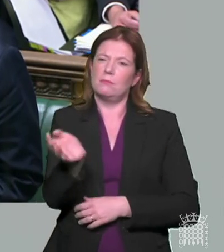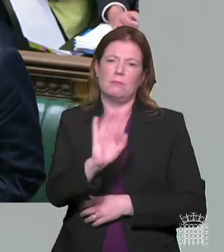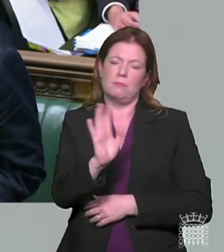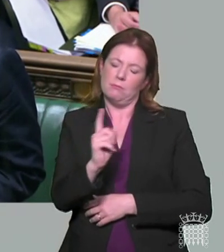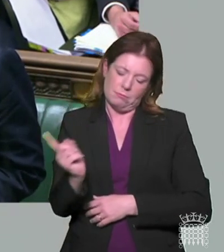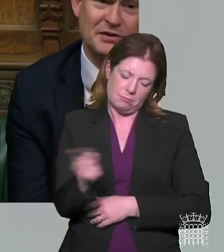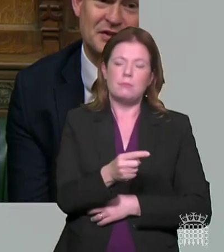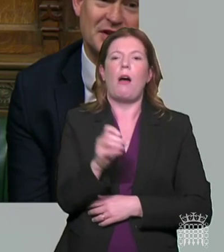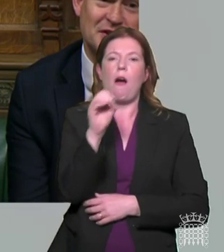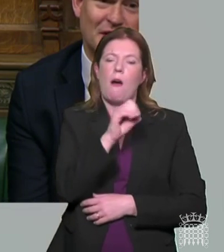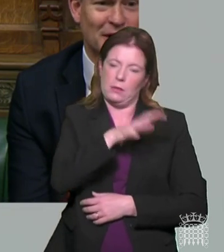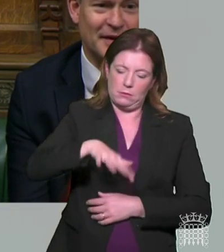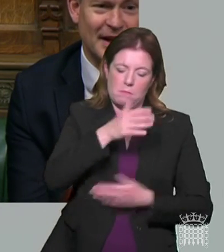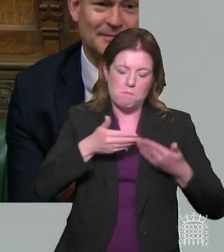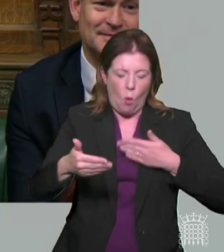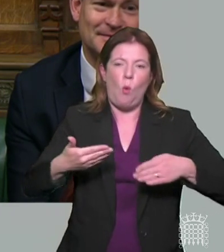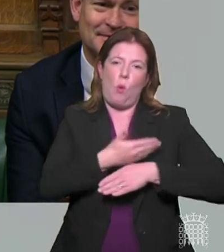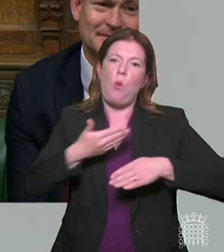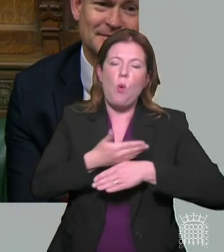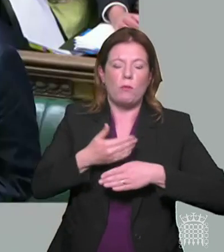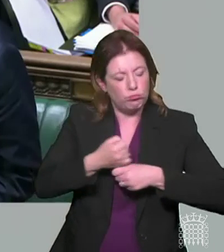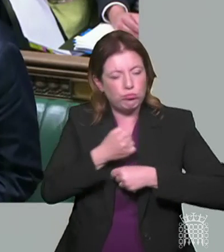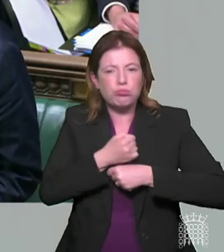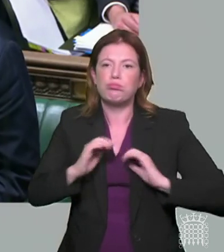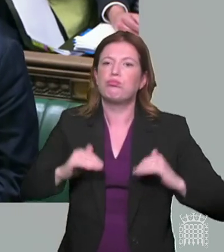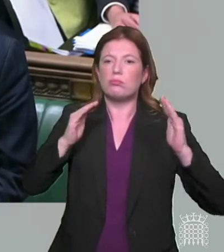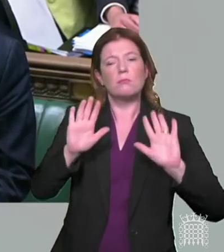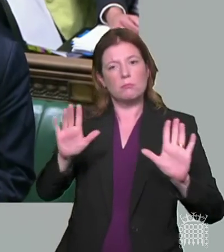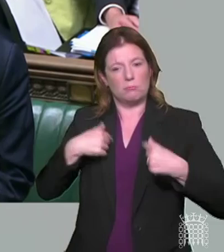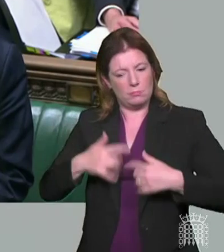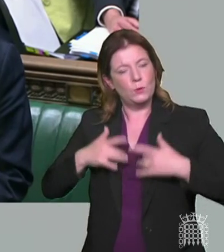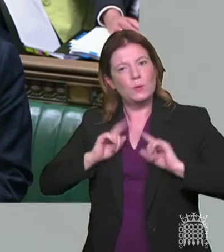I simply do not accept that.